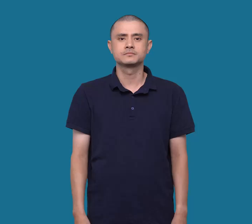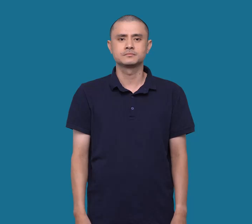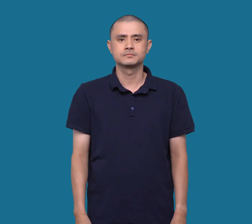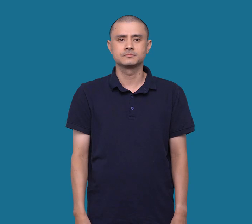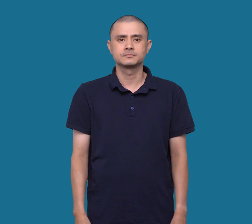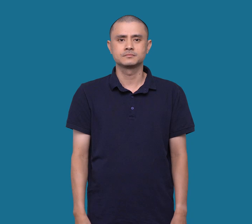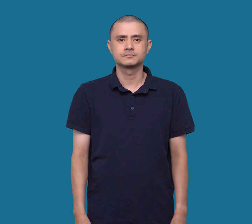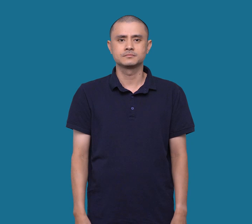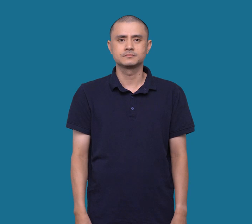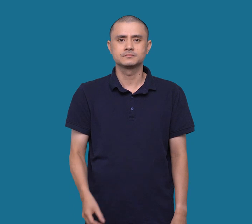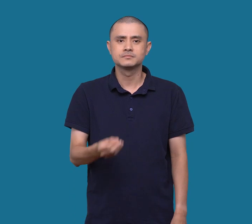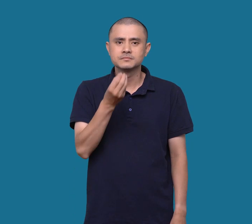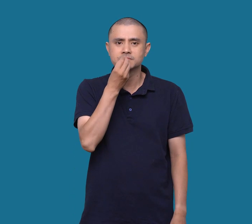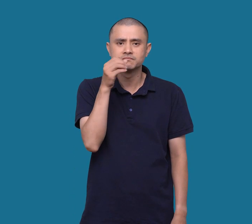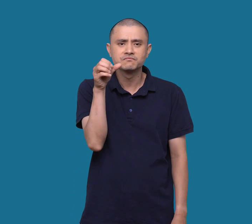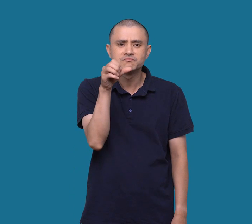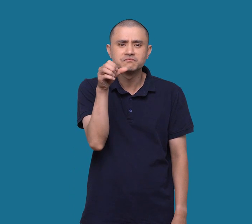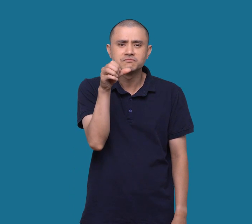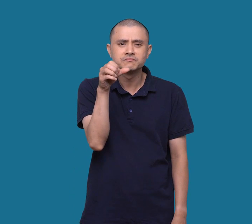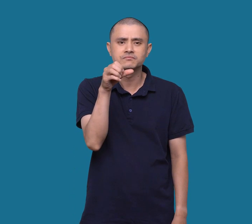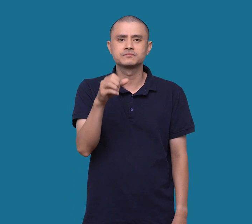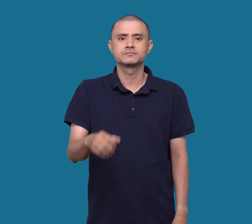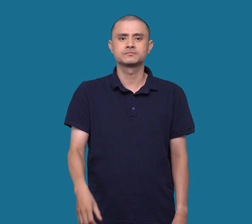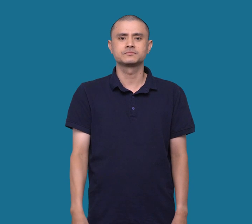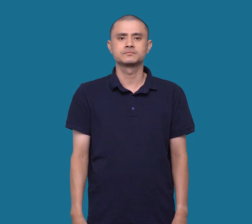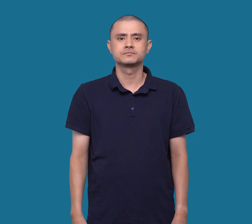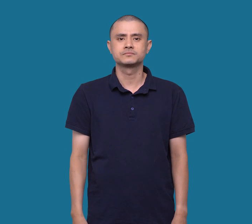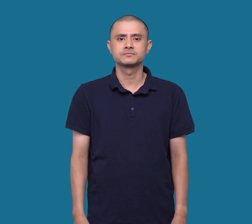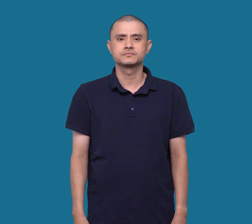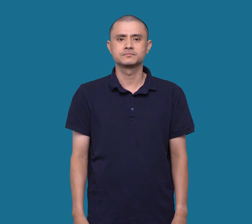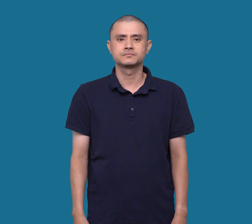ăn vừa